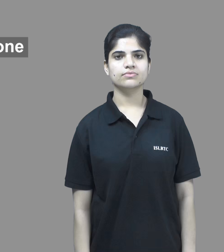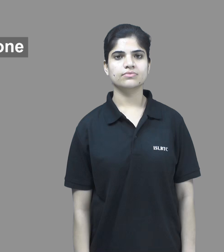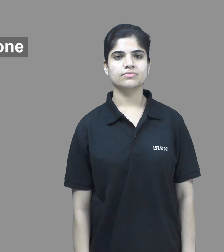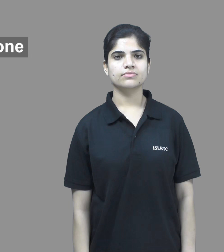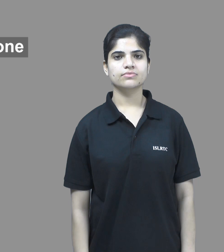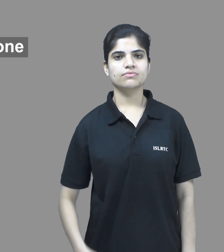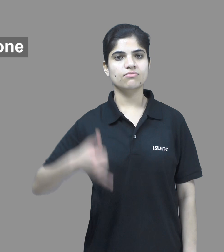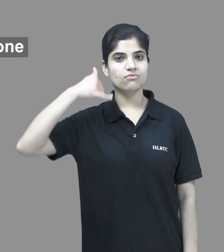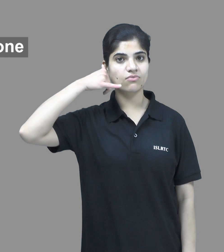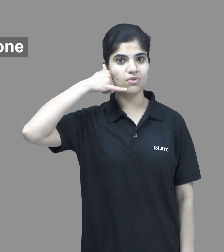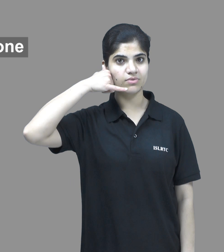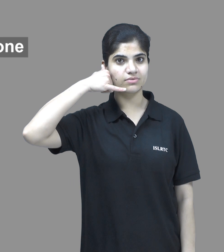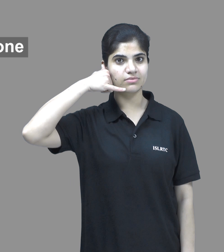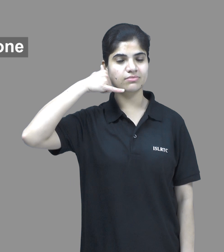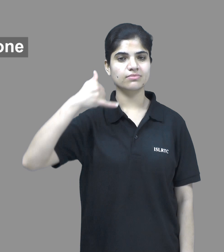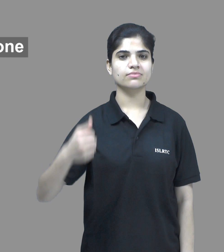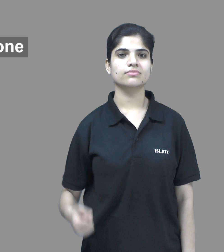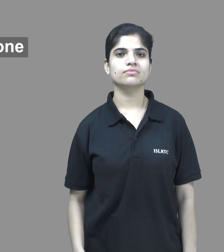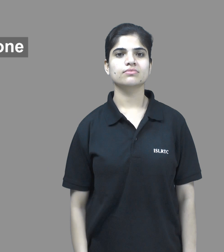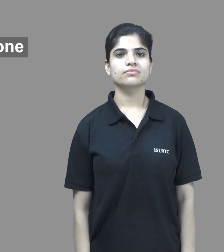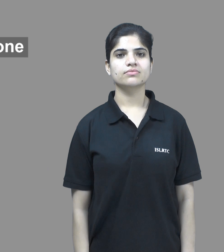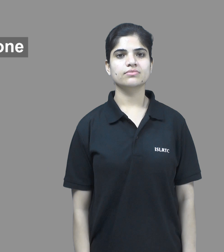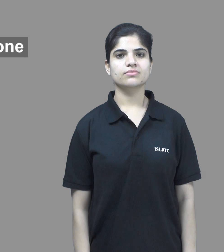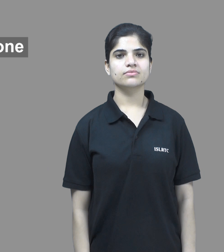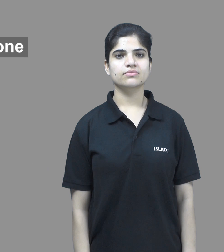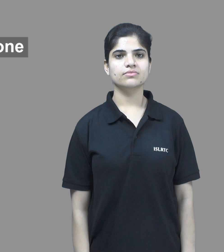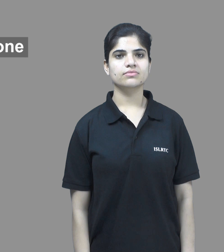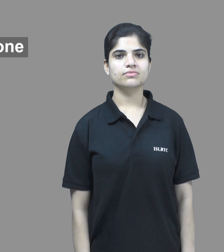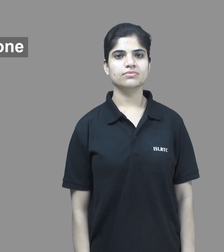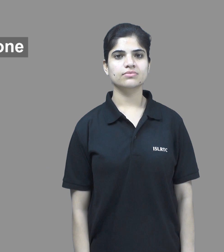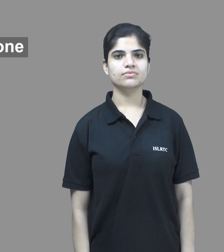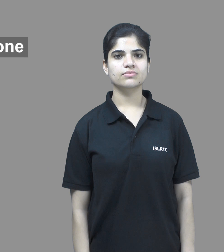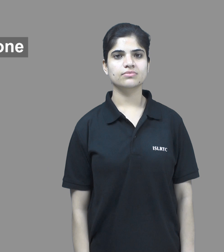Phone